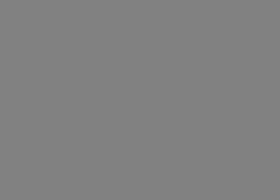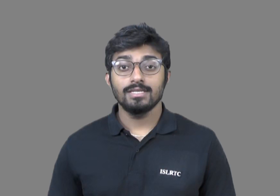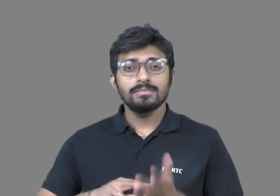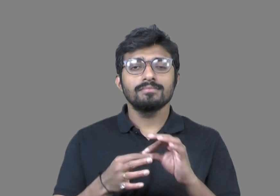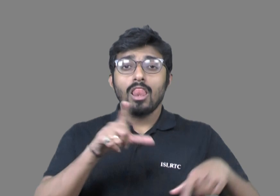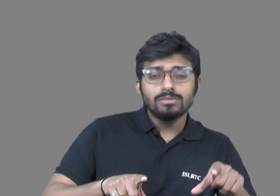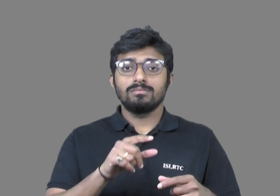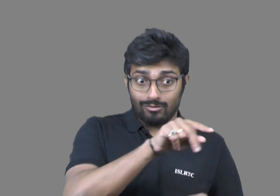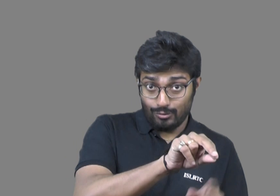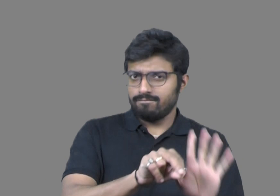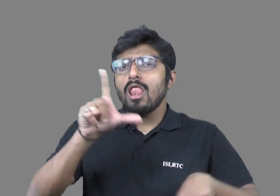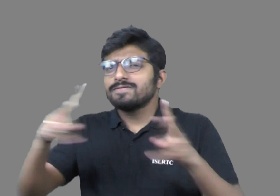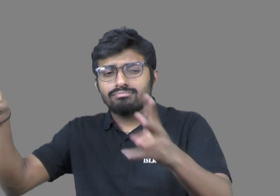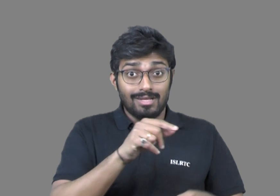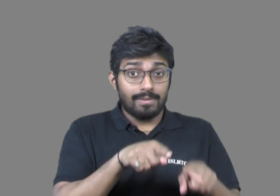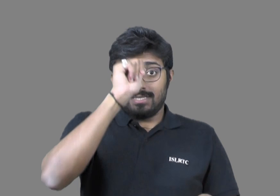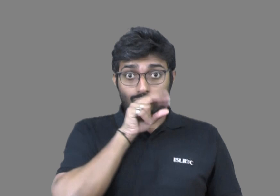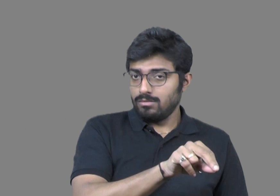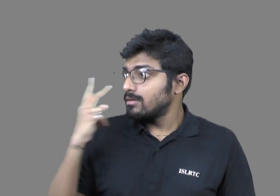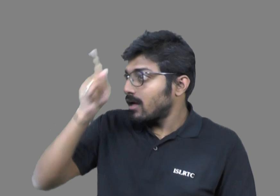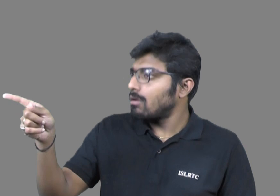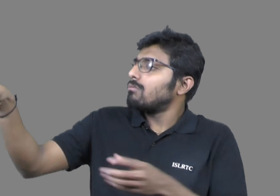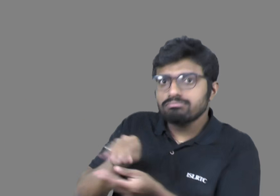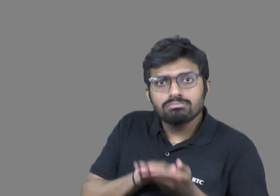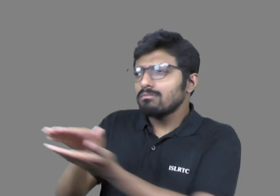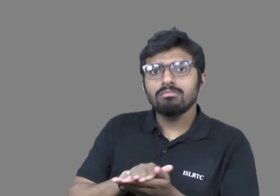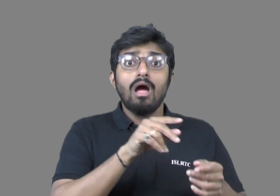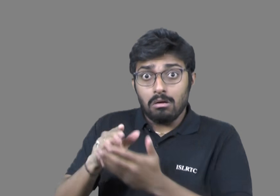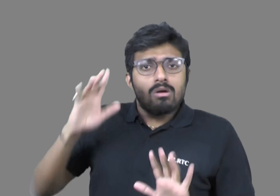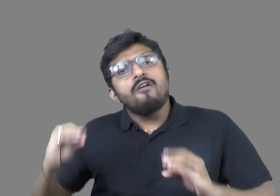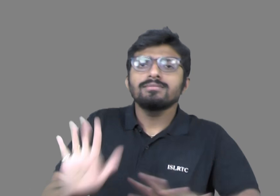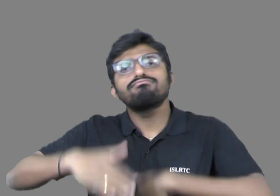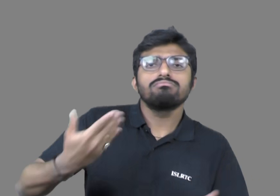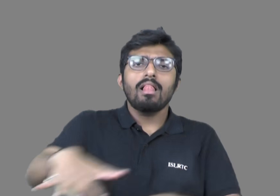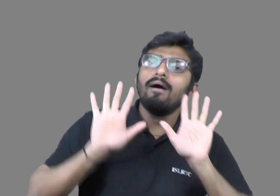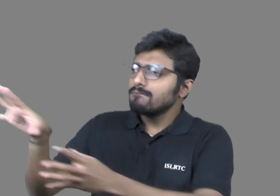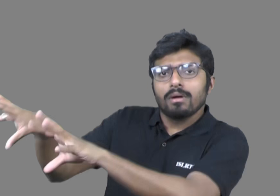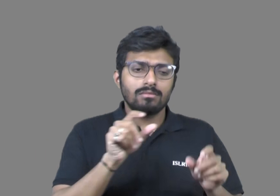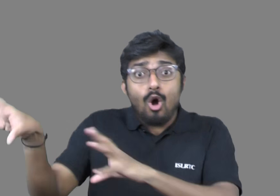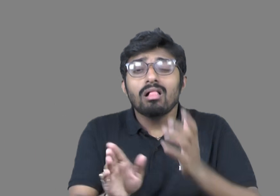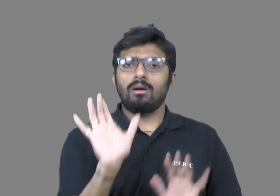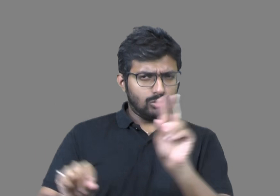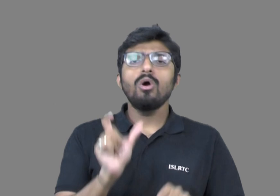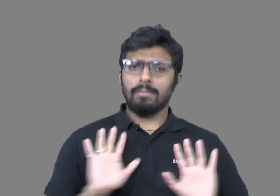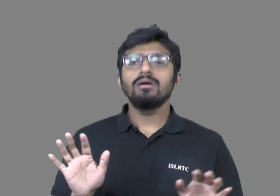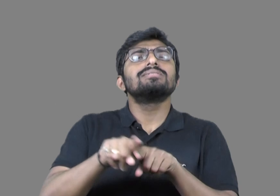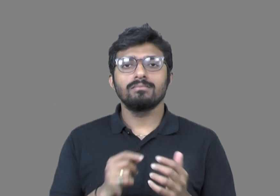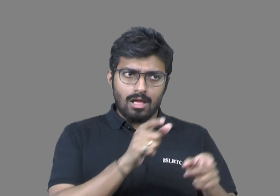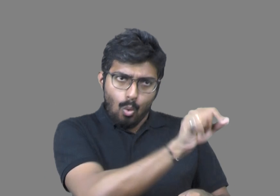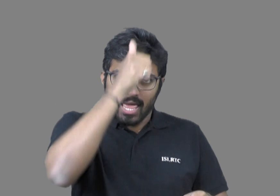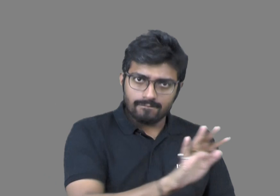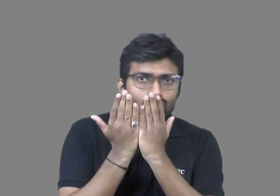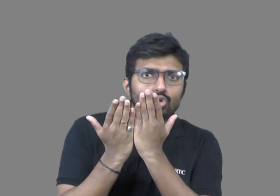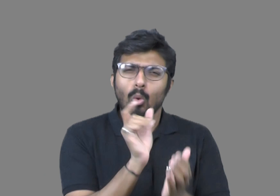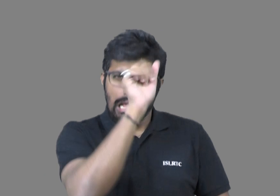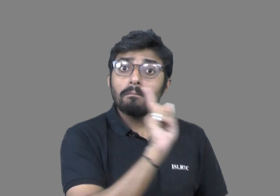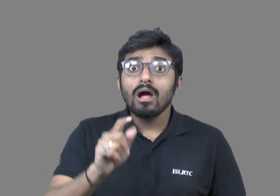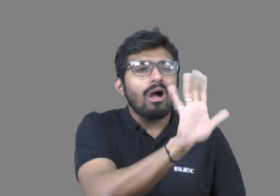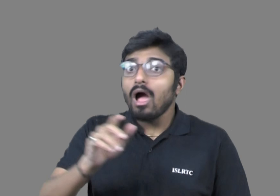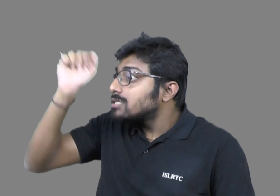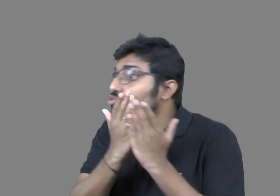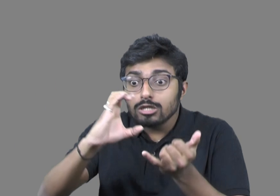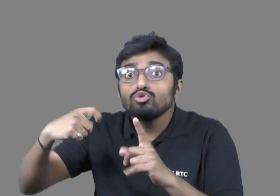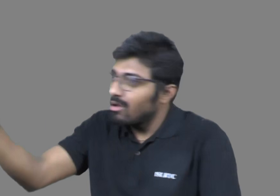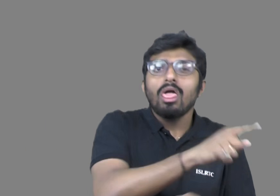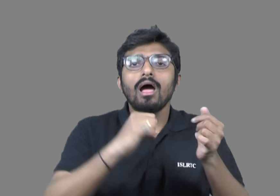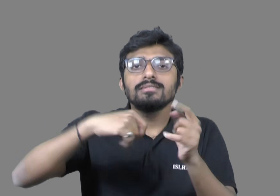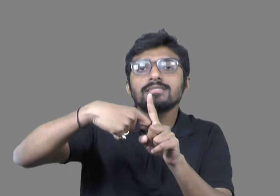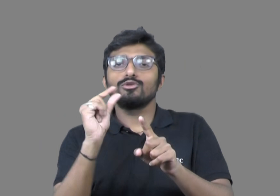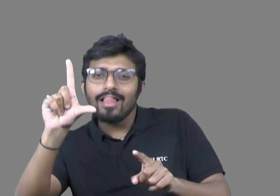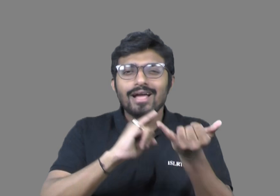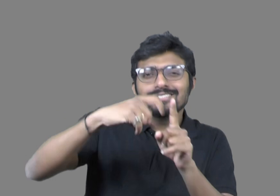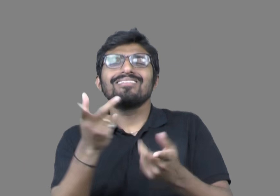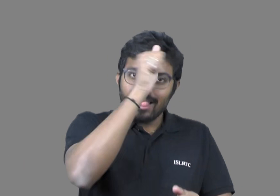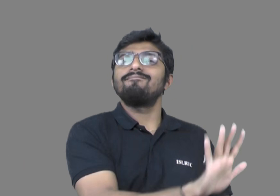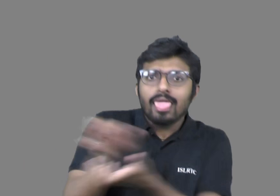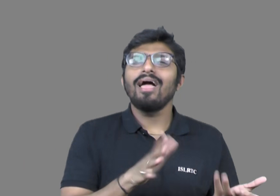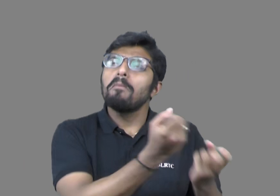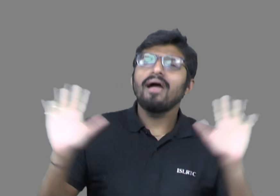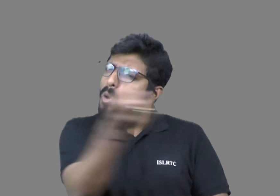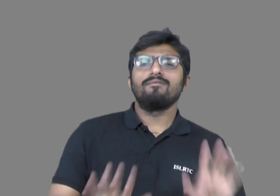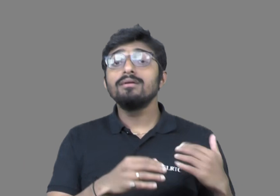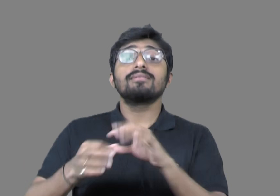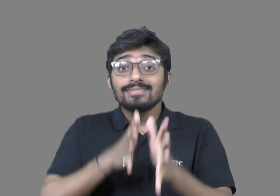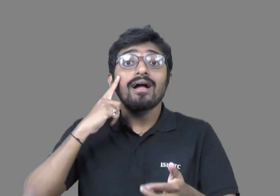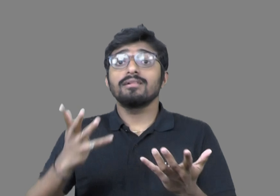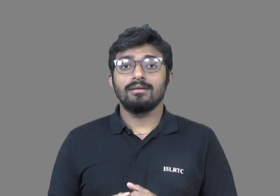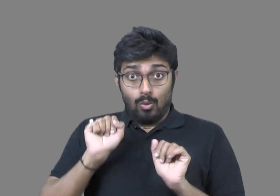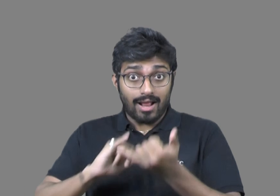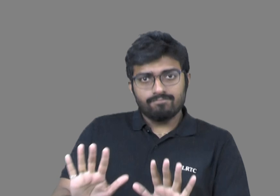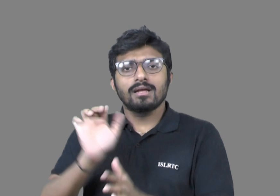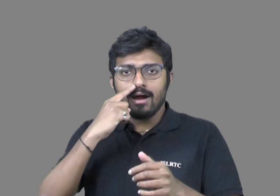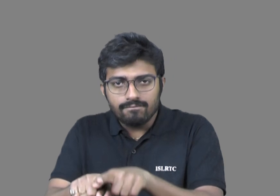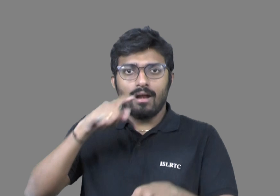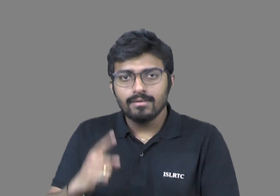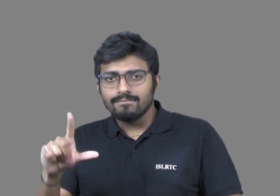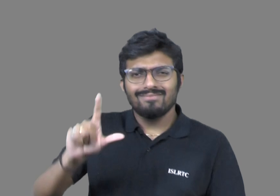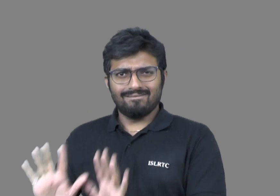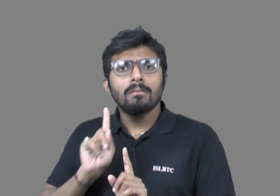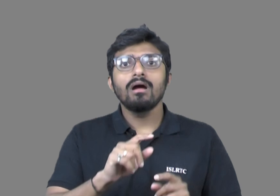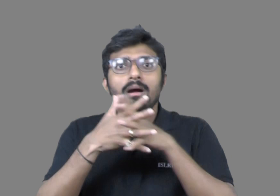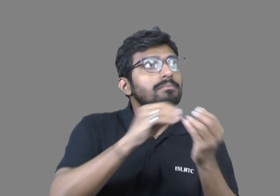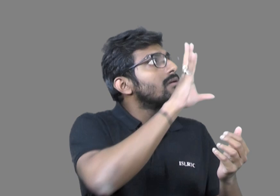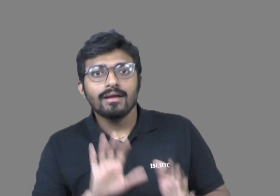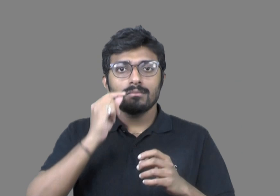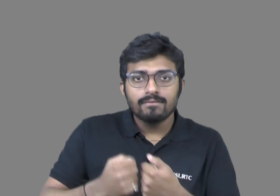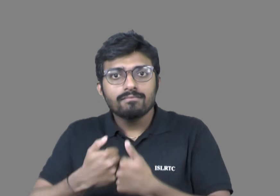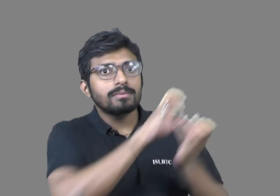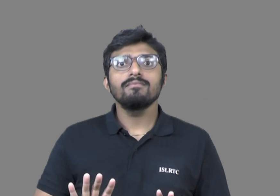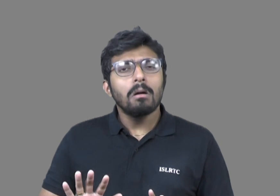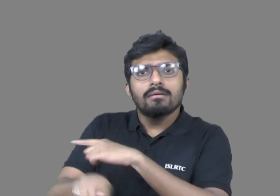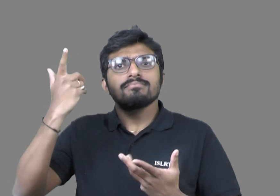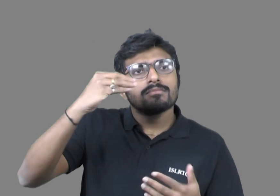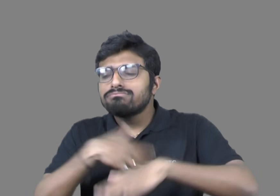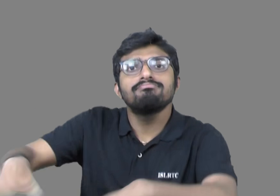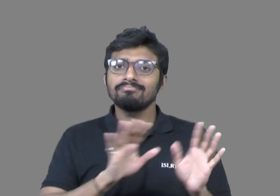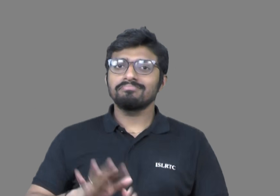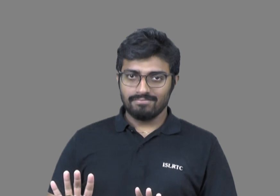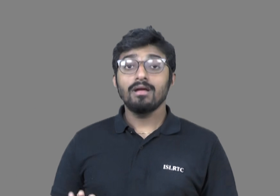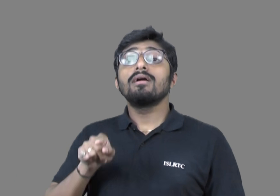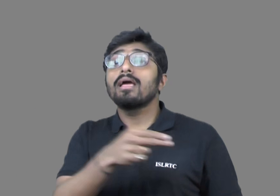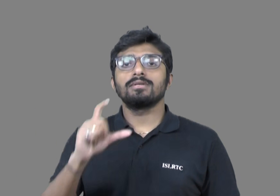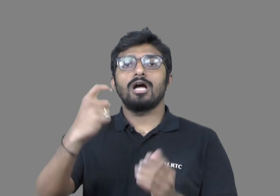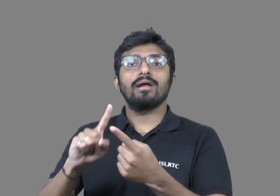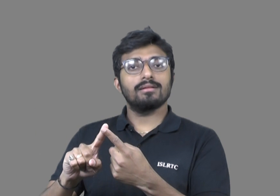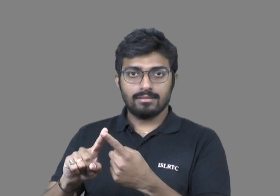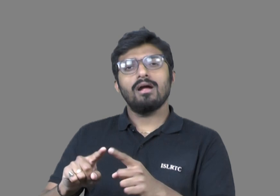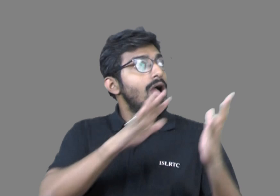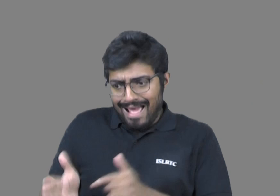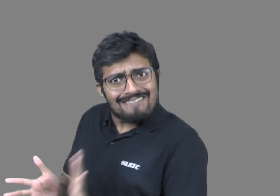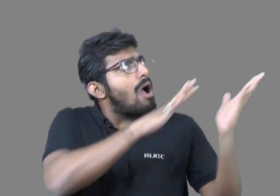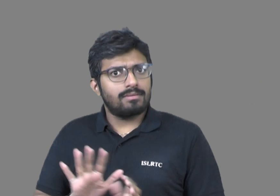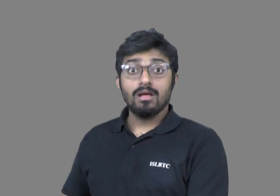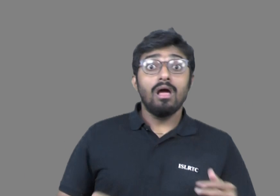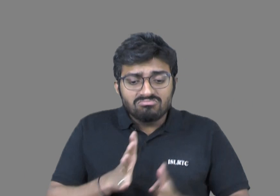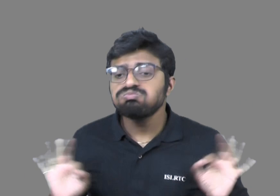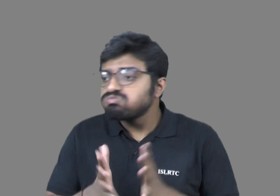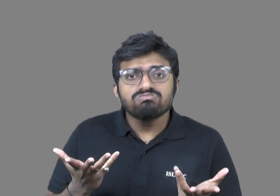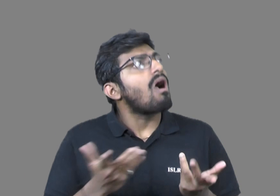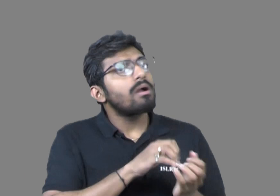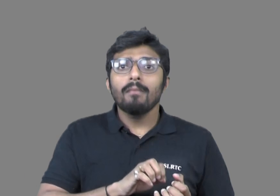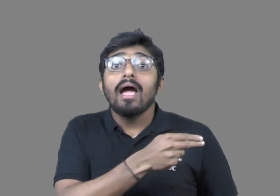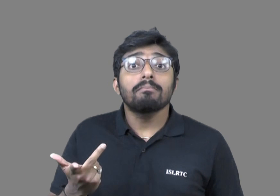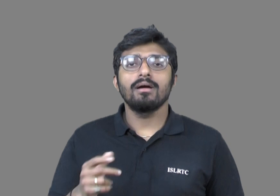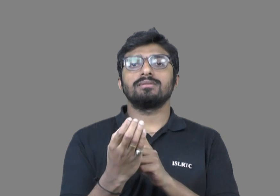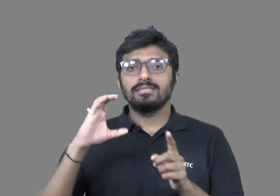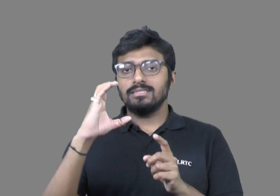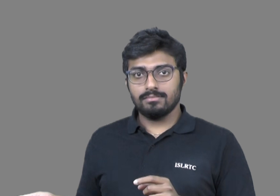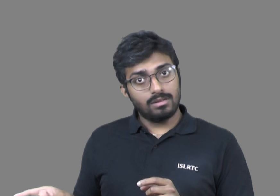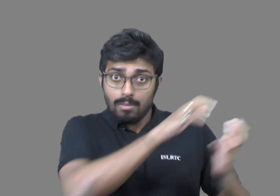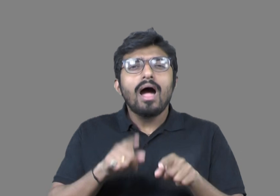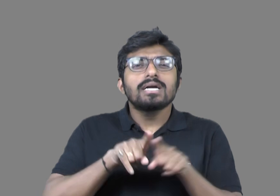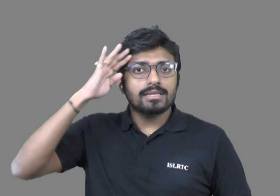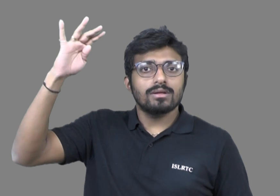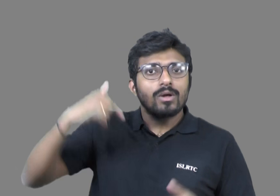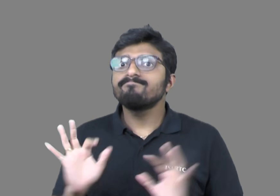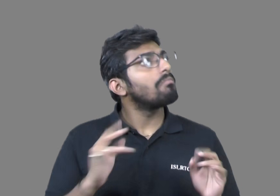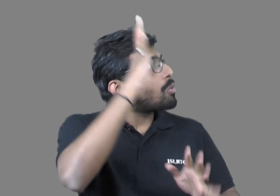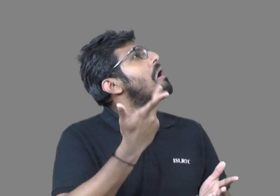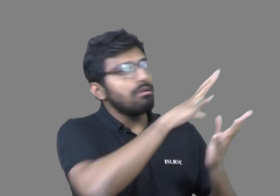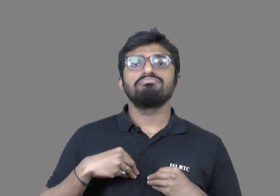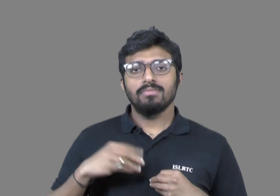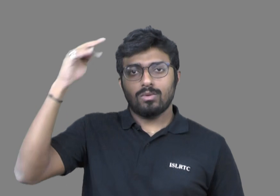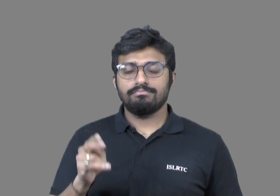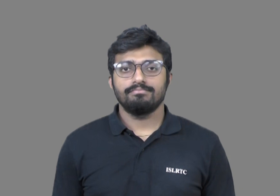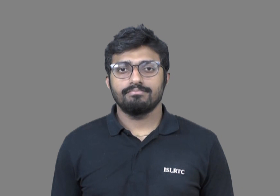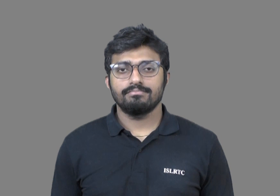Borrowing Core borrowing cultural borrowing